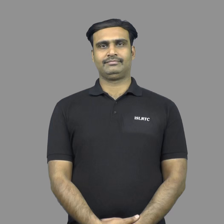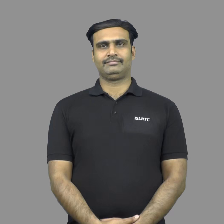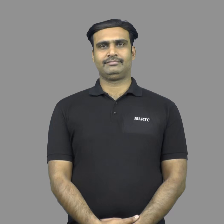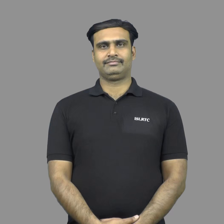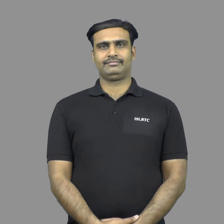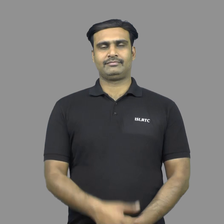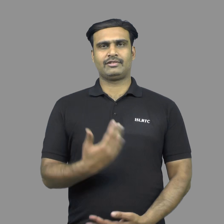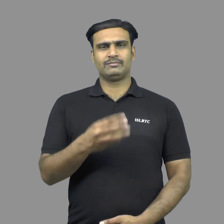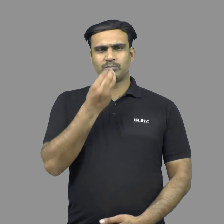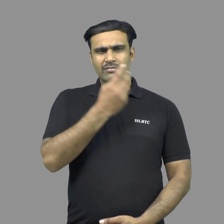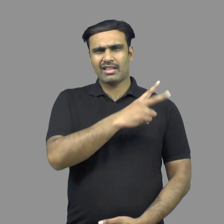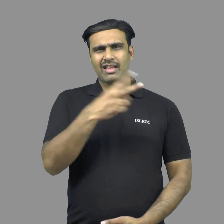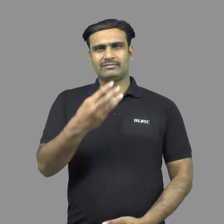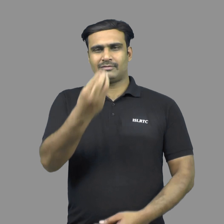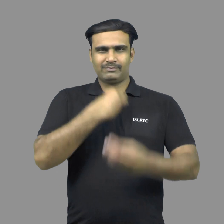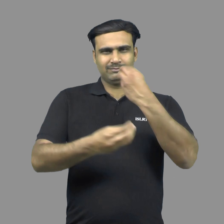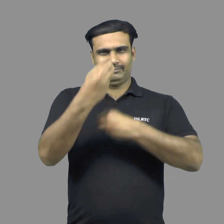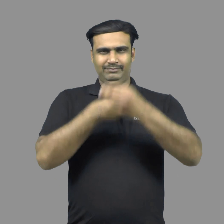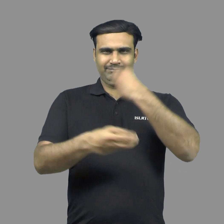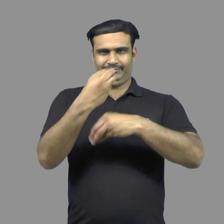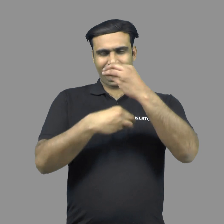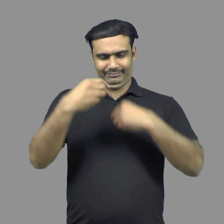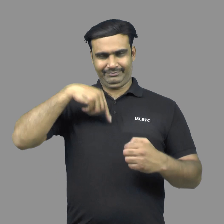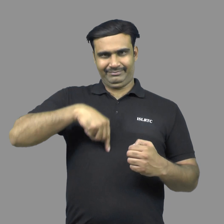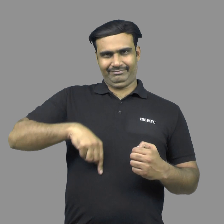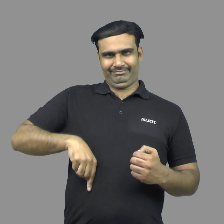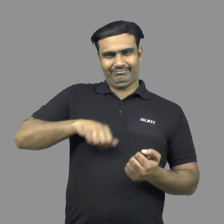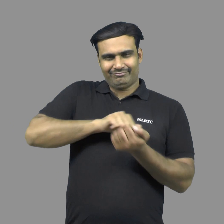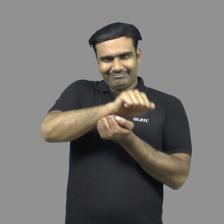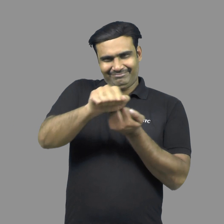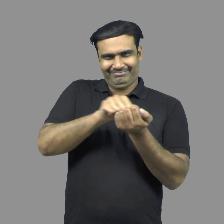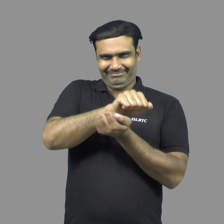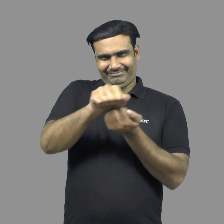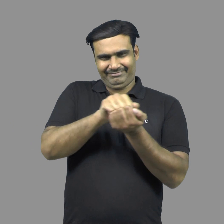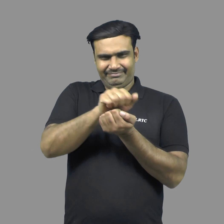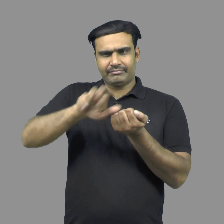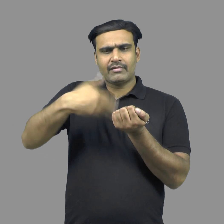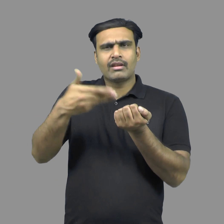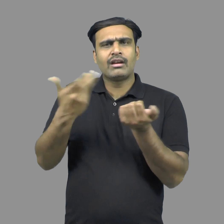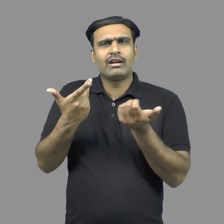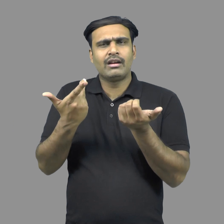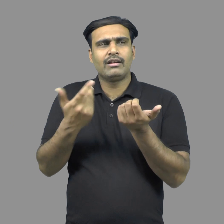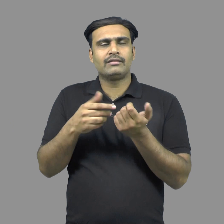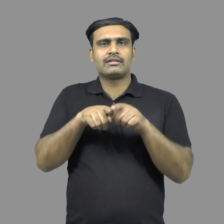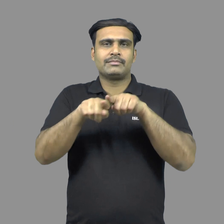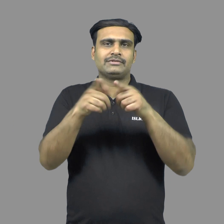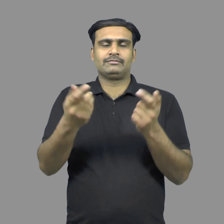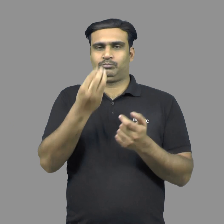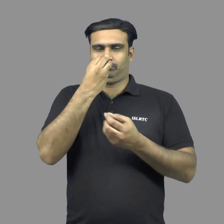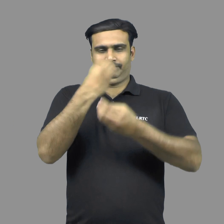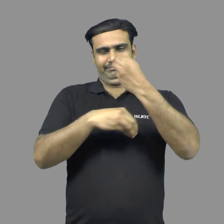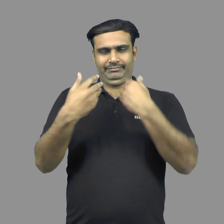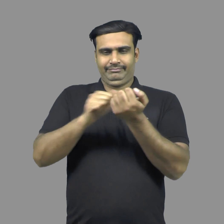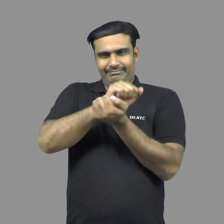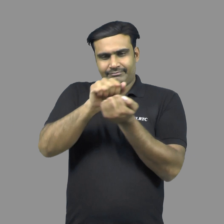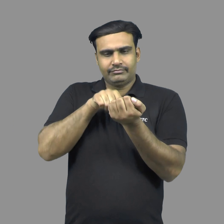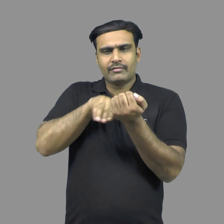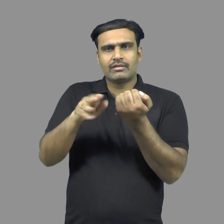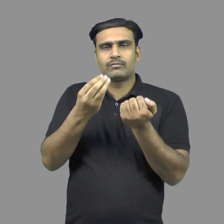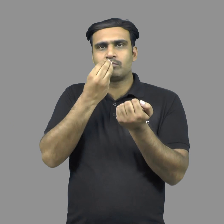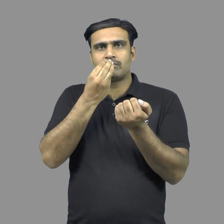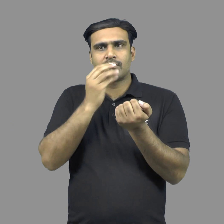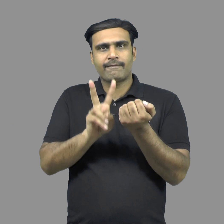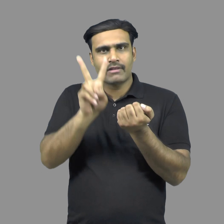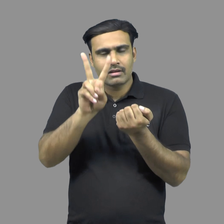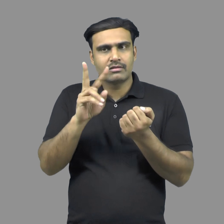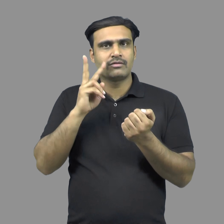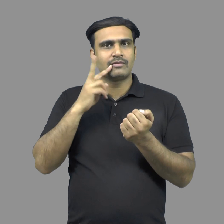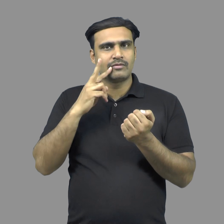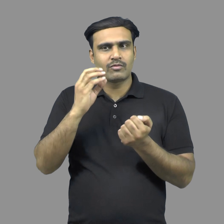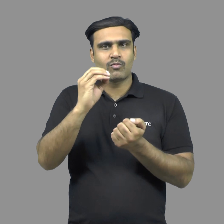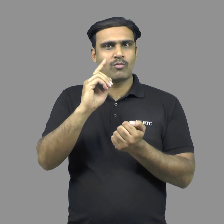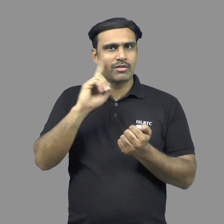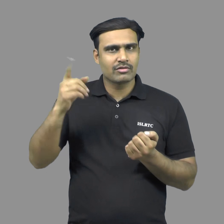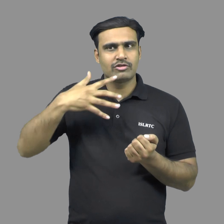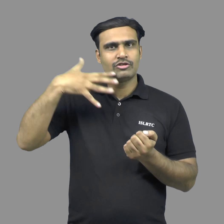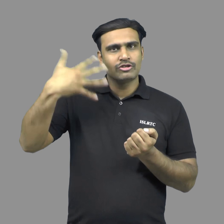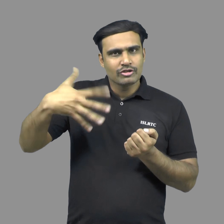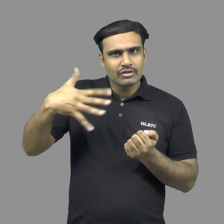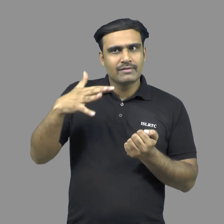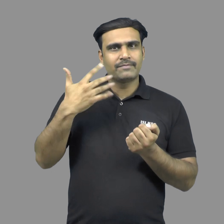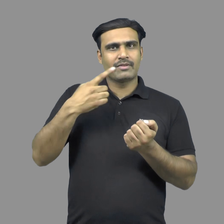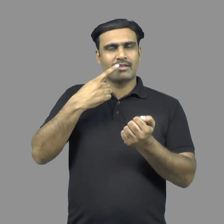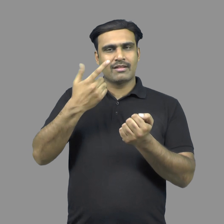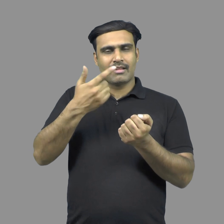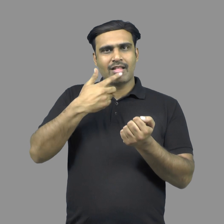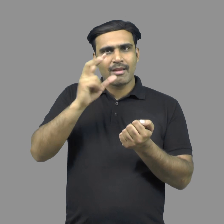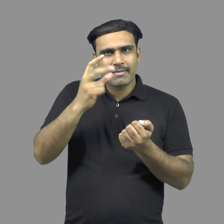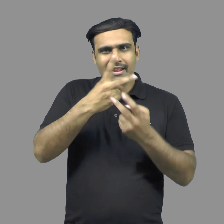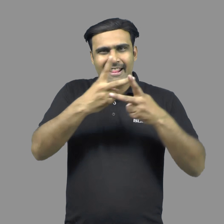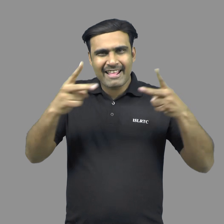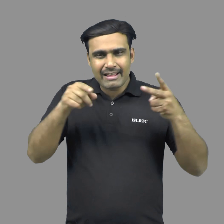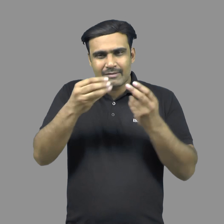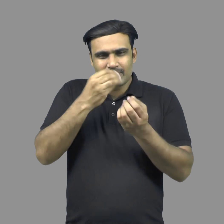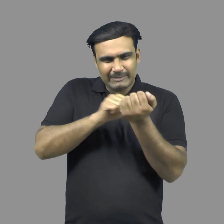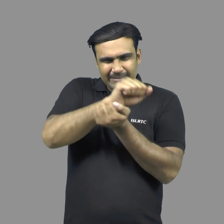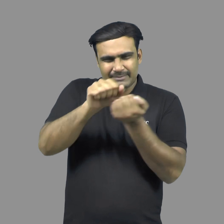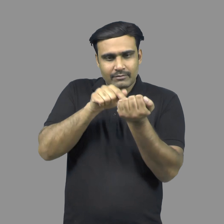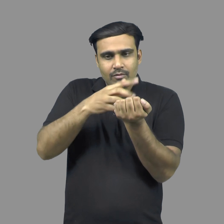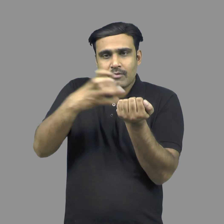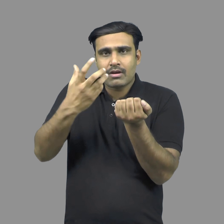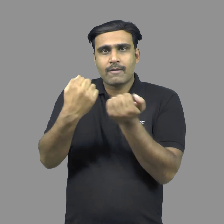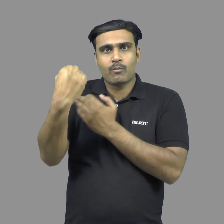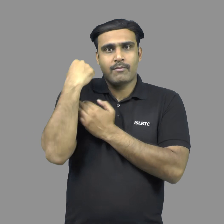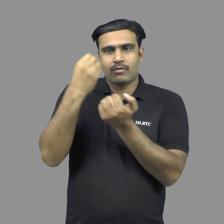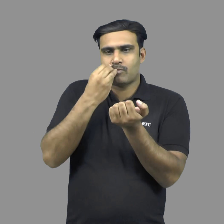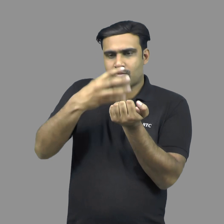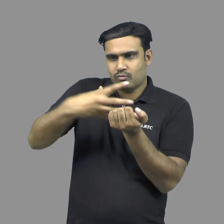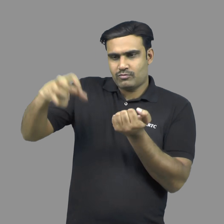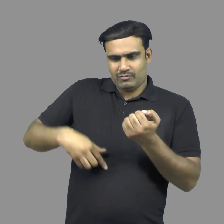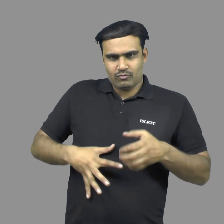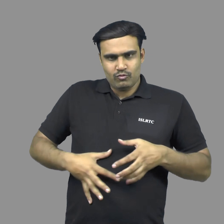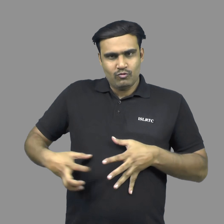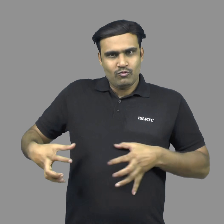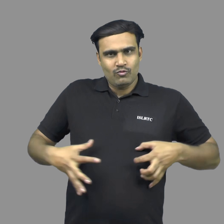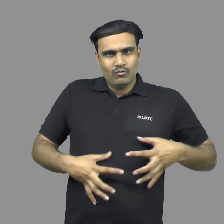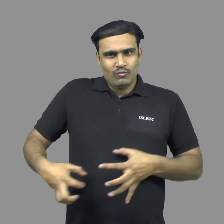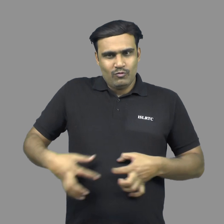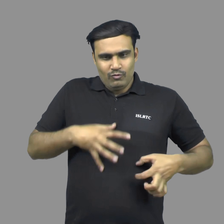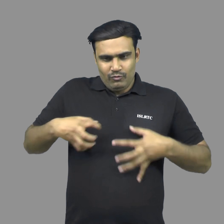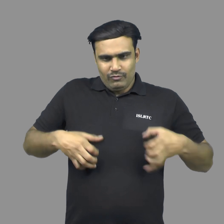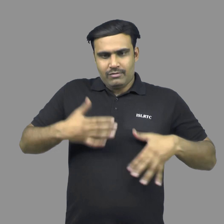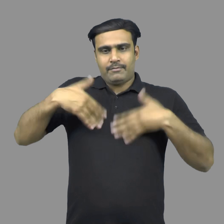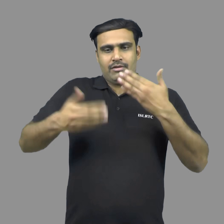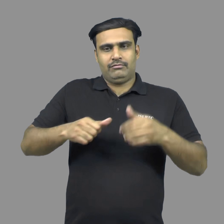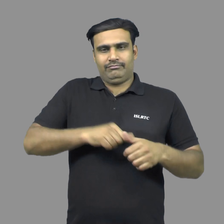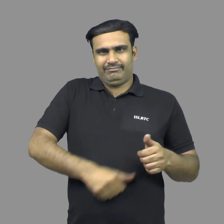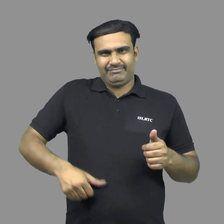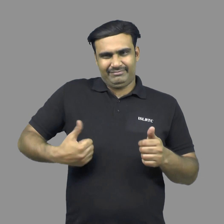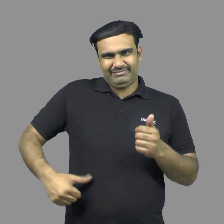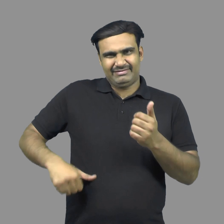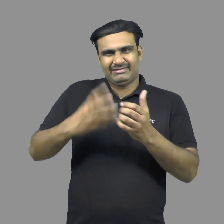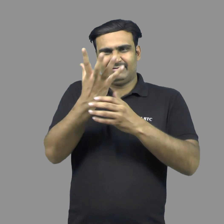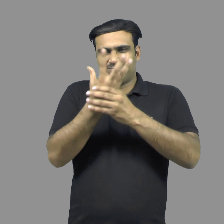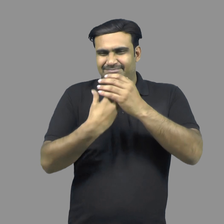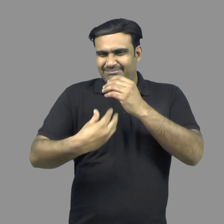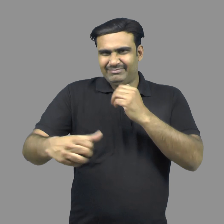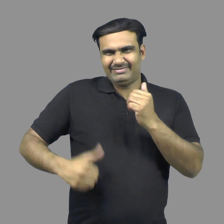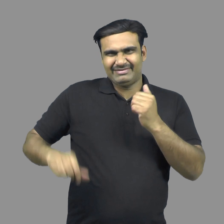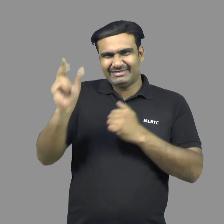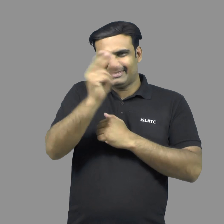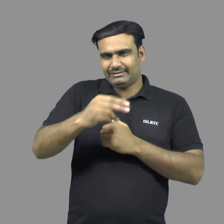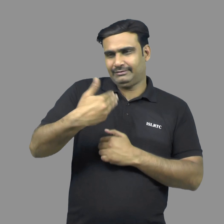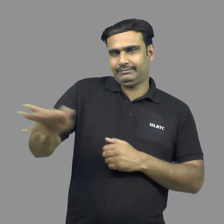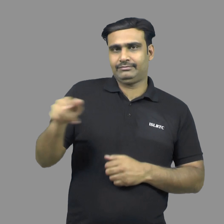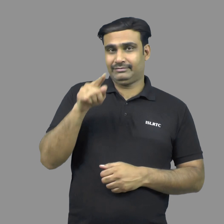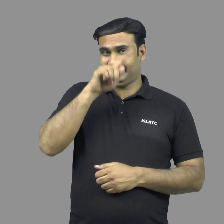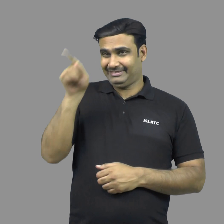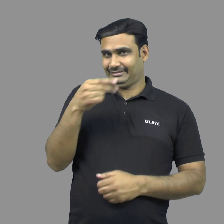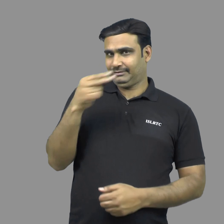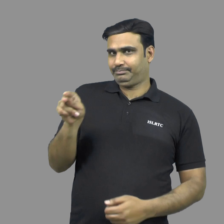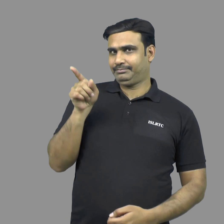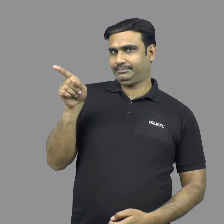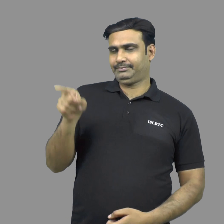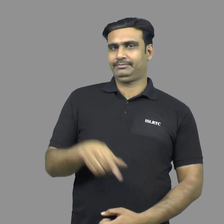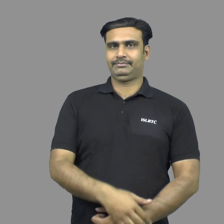Digestion